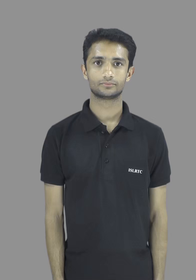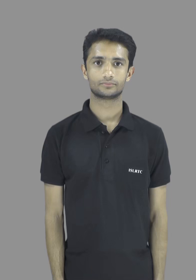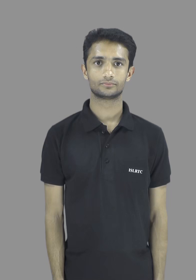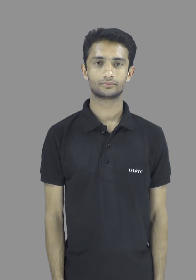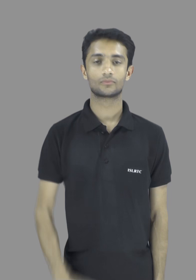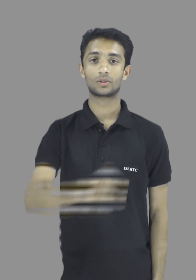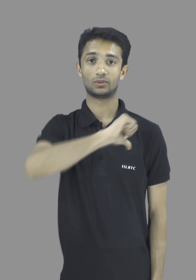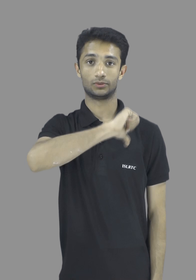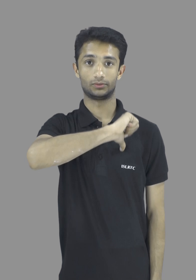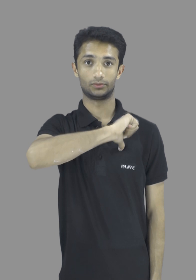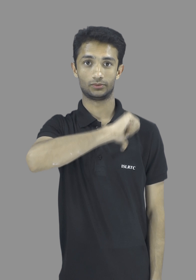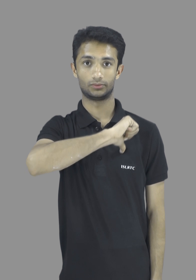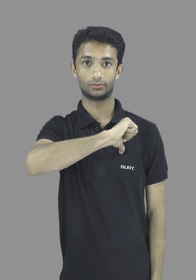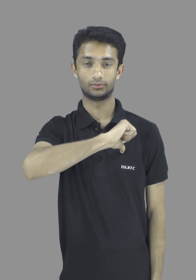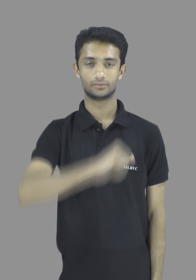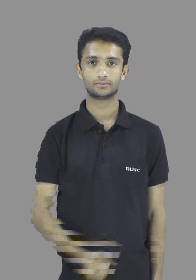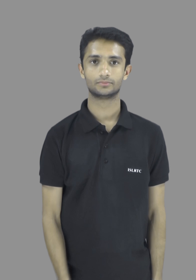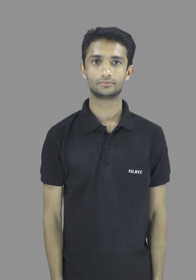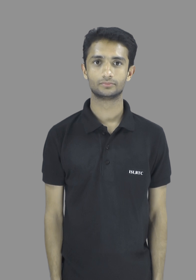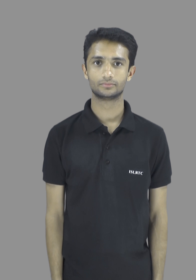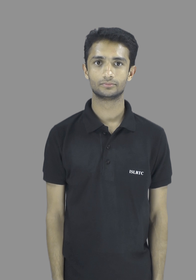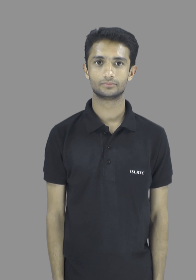Attitude